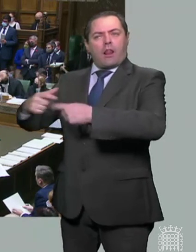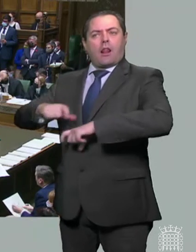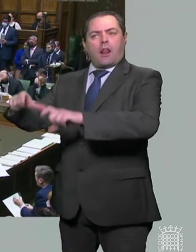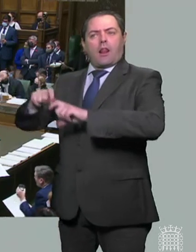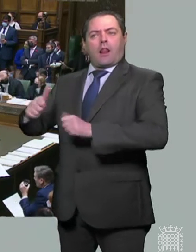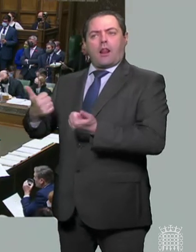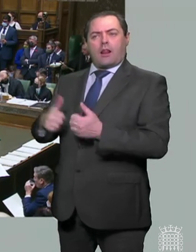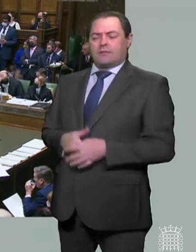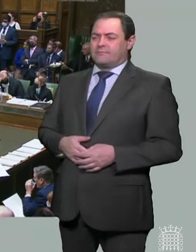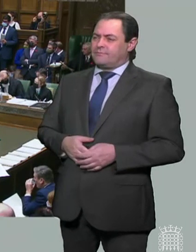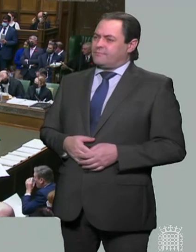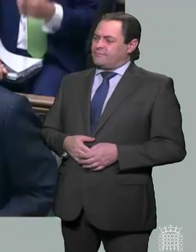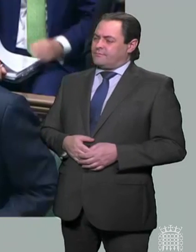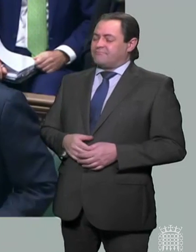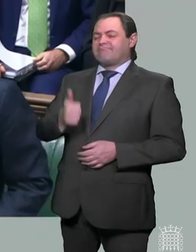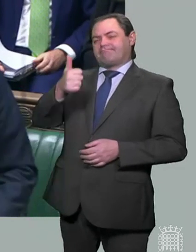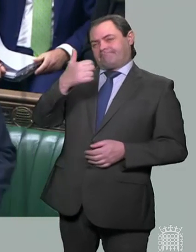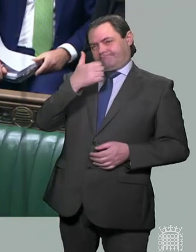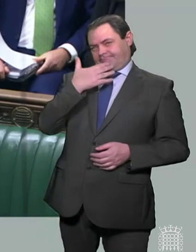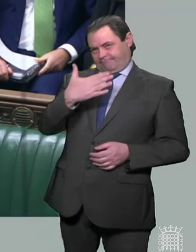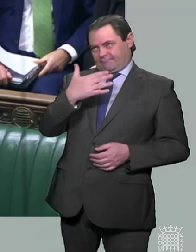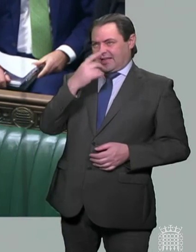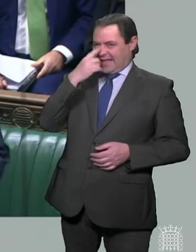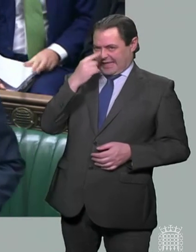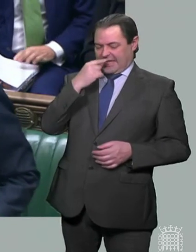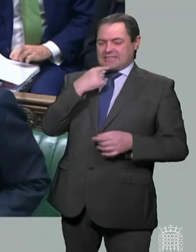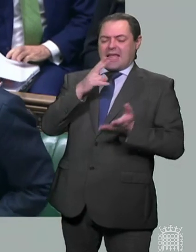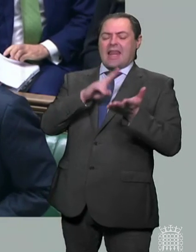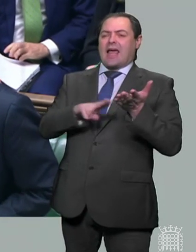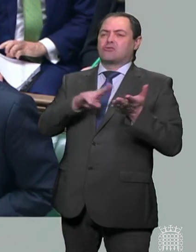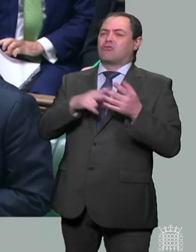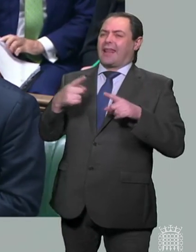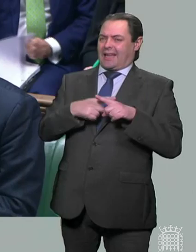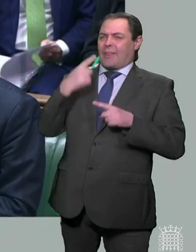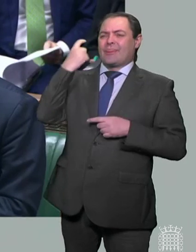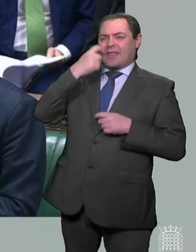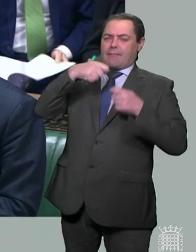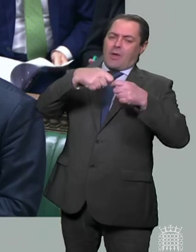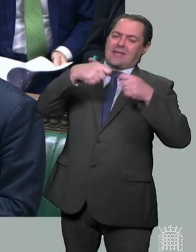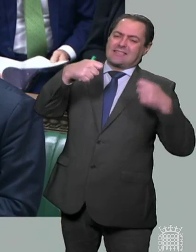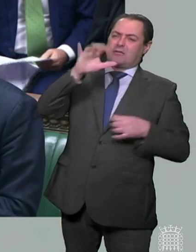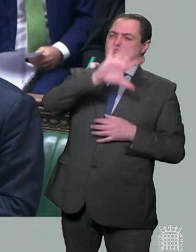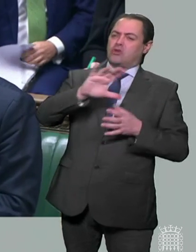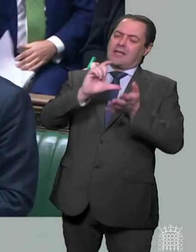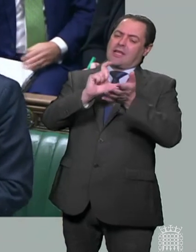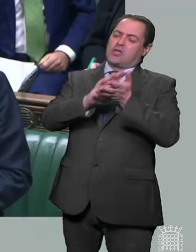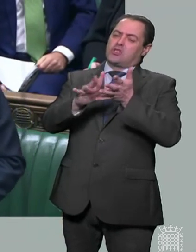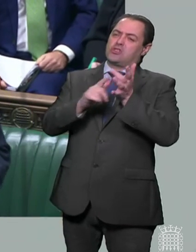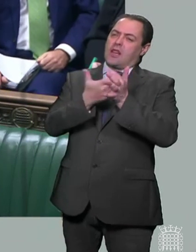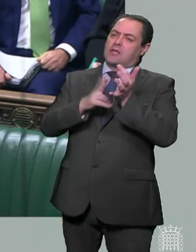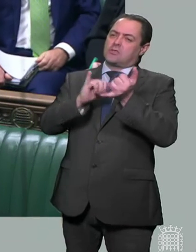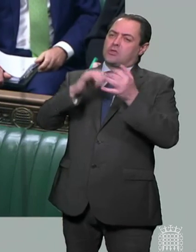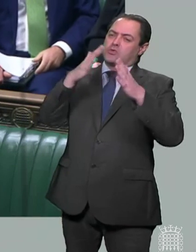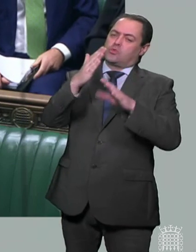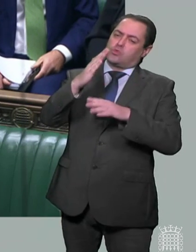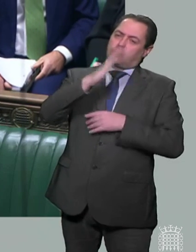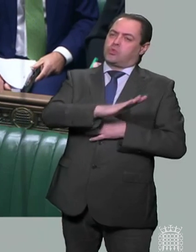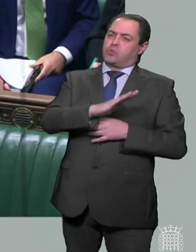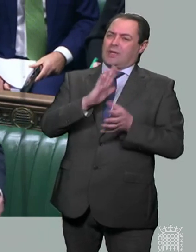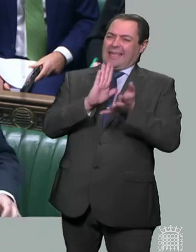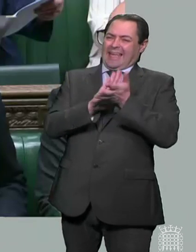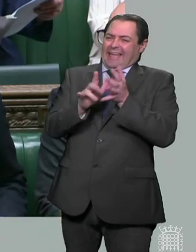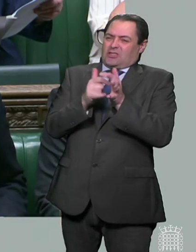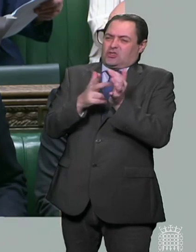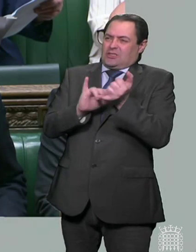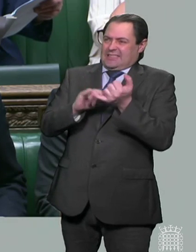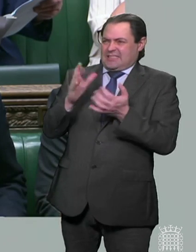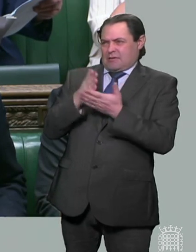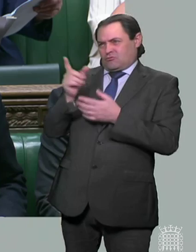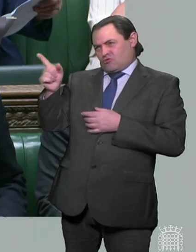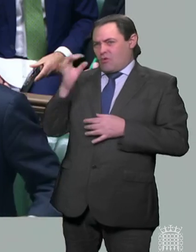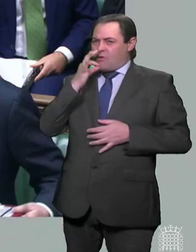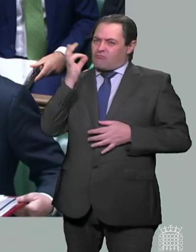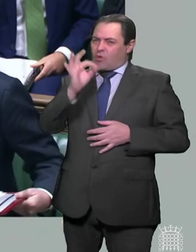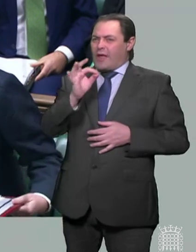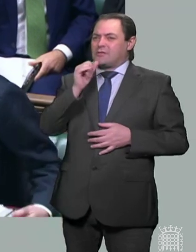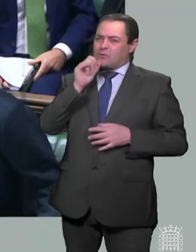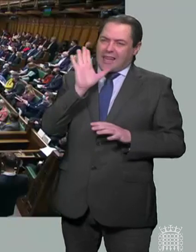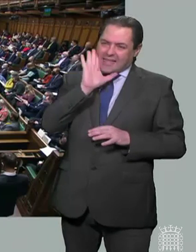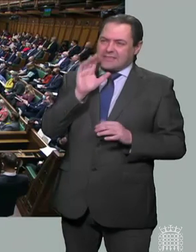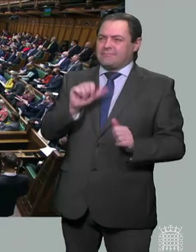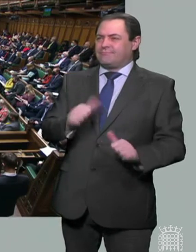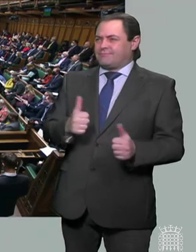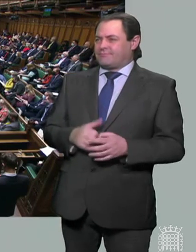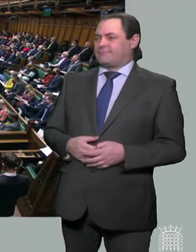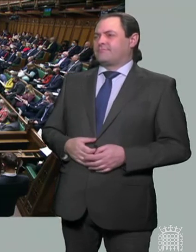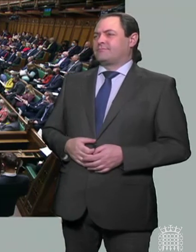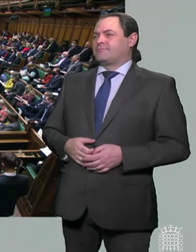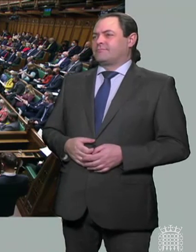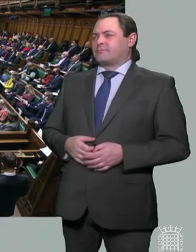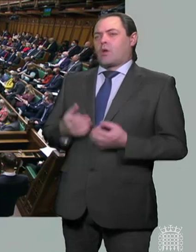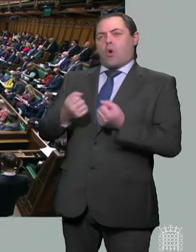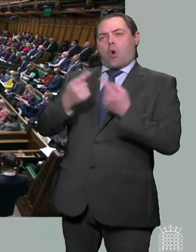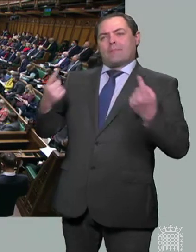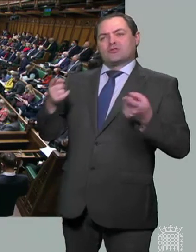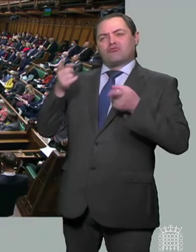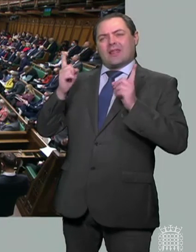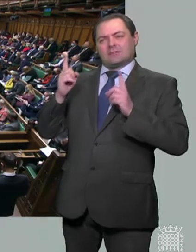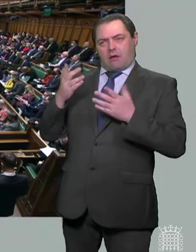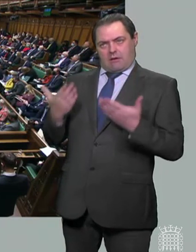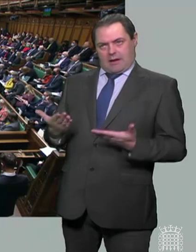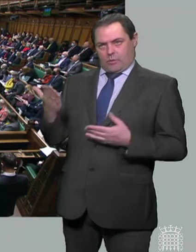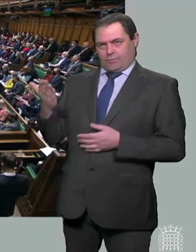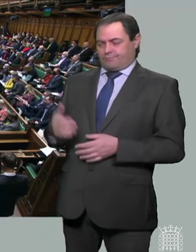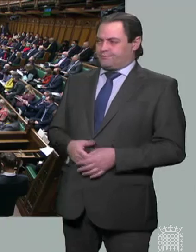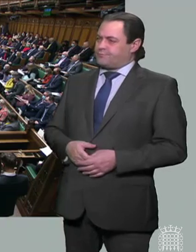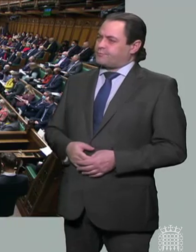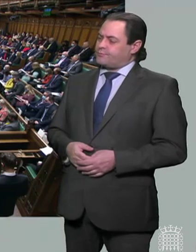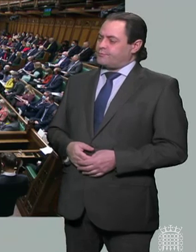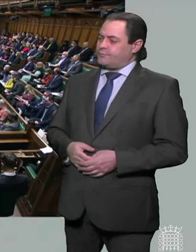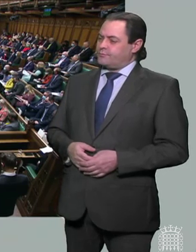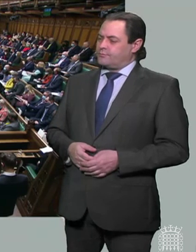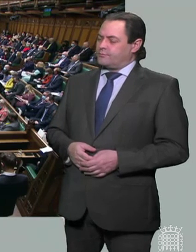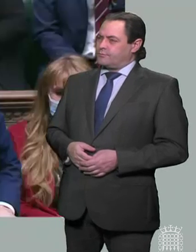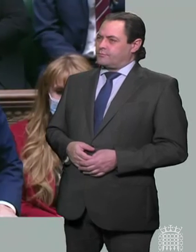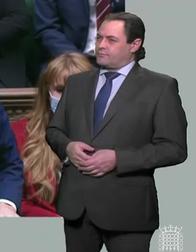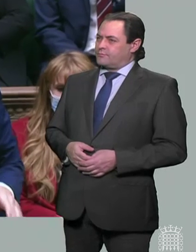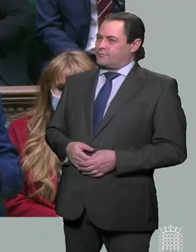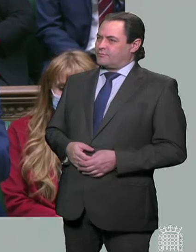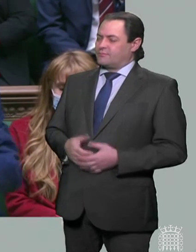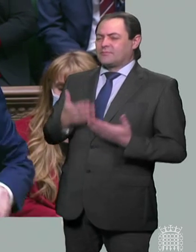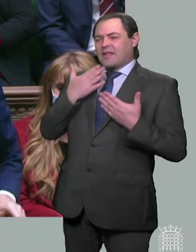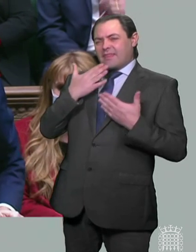Yes, indeed. I can tell my honourable Friend that Natural England is considering an extension of the Chilterns area of outstanding natural beauty, and I am sure that it will listen to his passionate appeal very carefully.